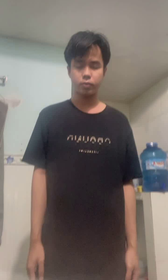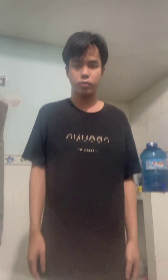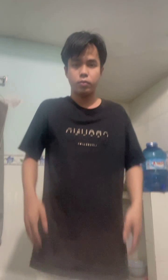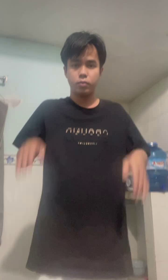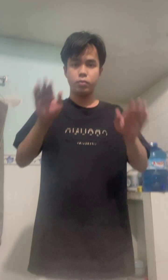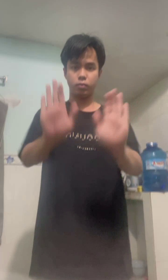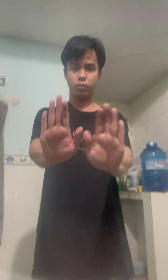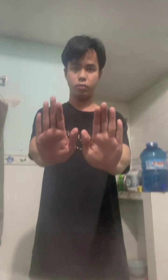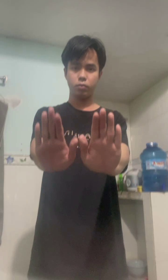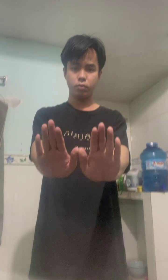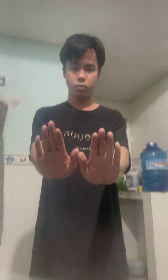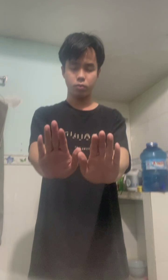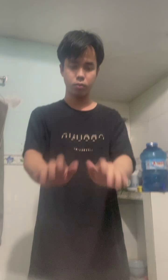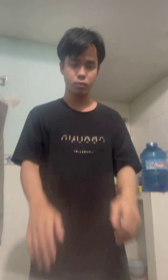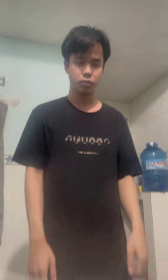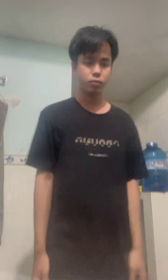dung lai